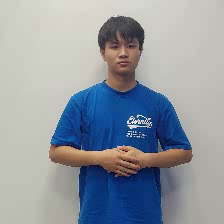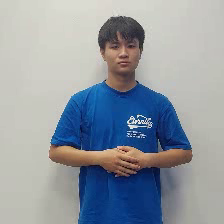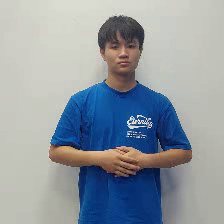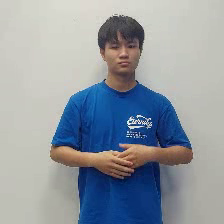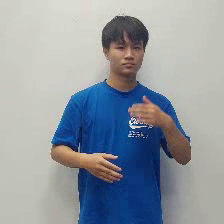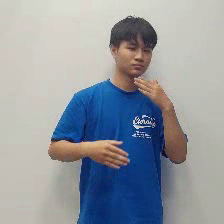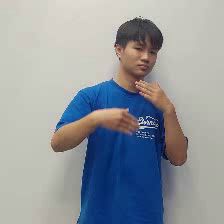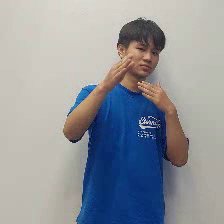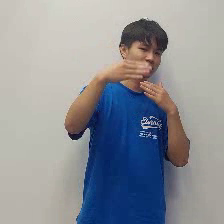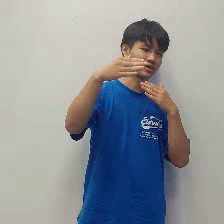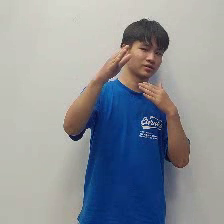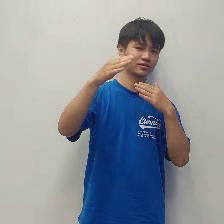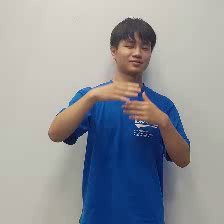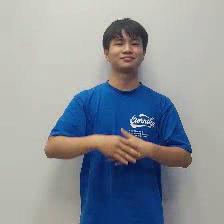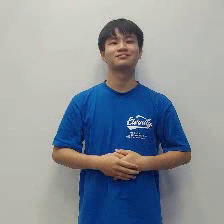Dễ